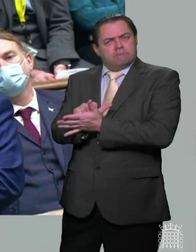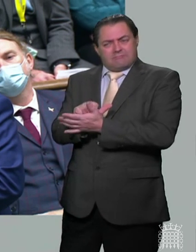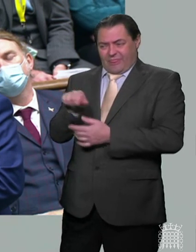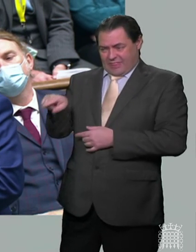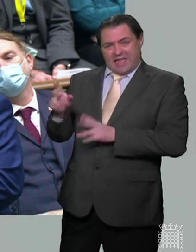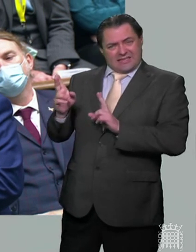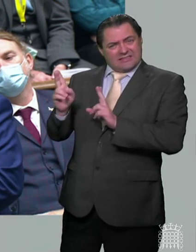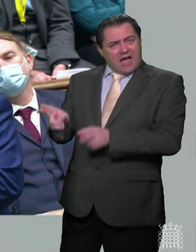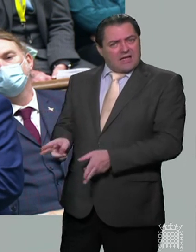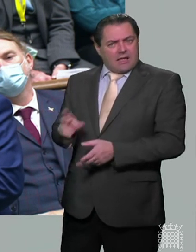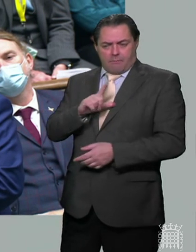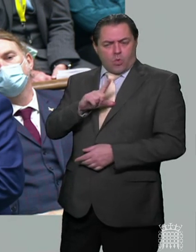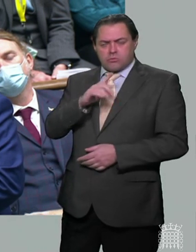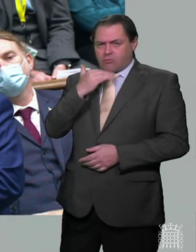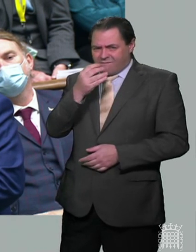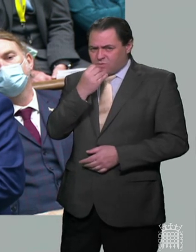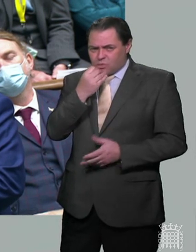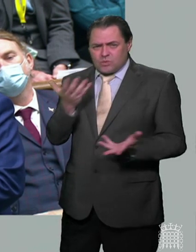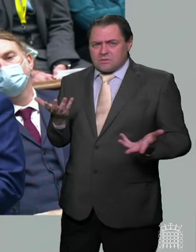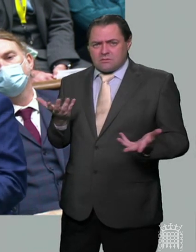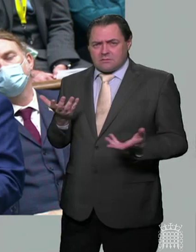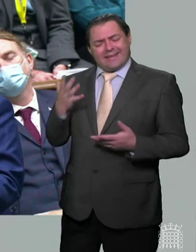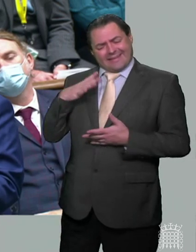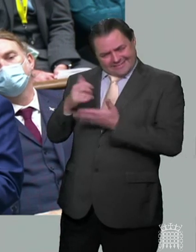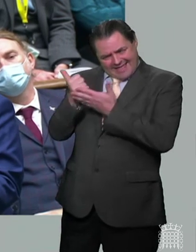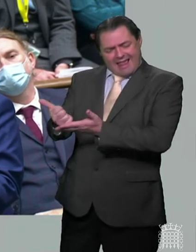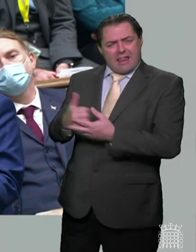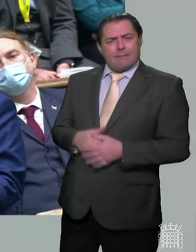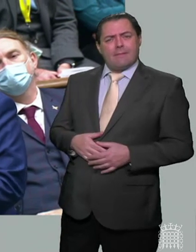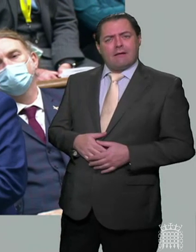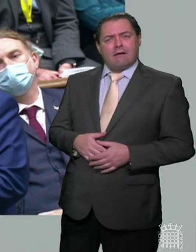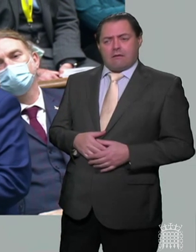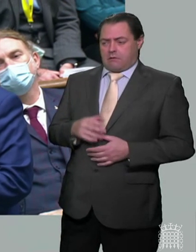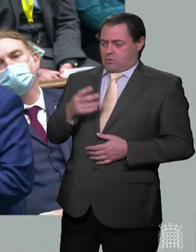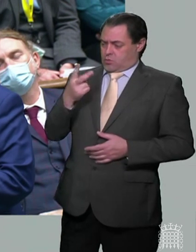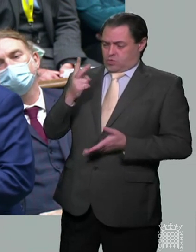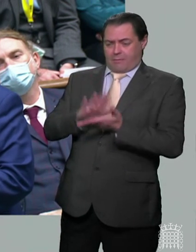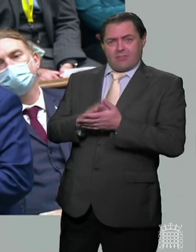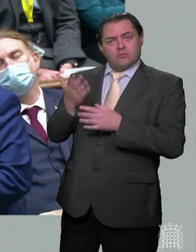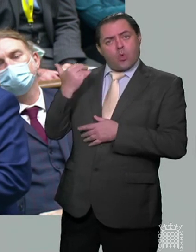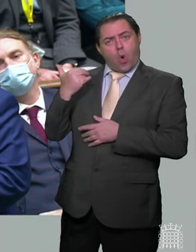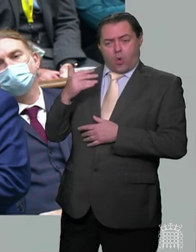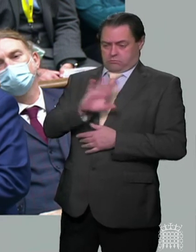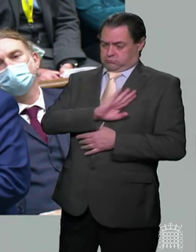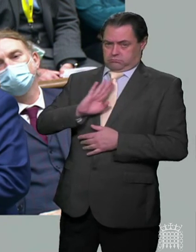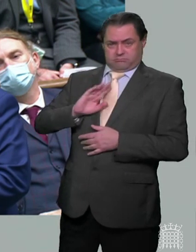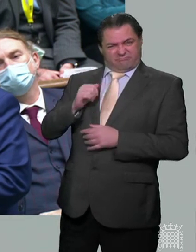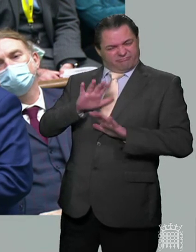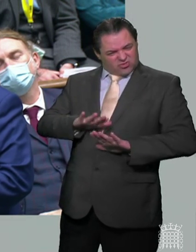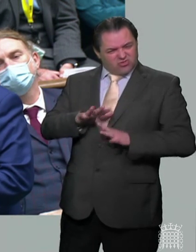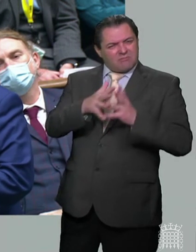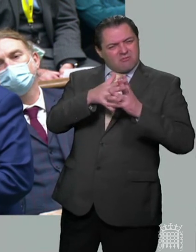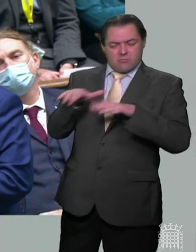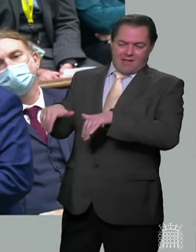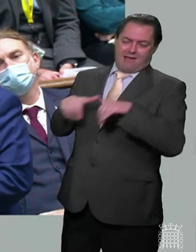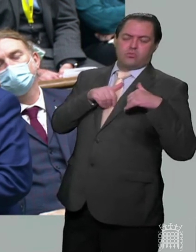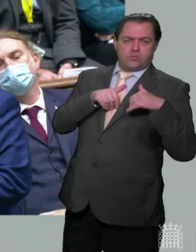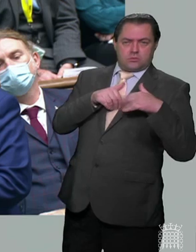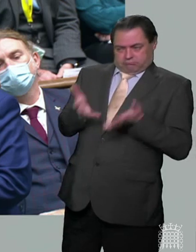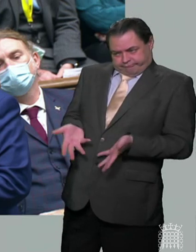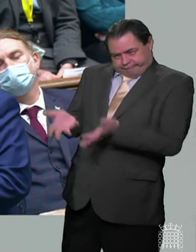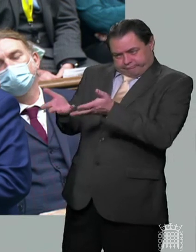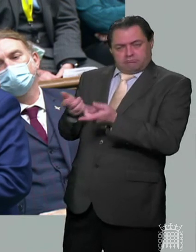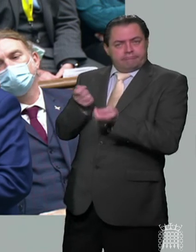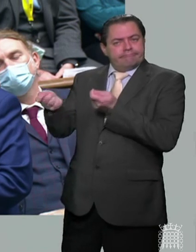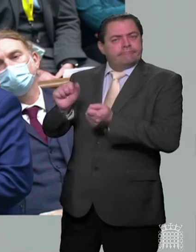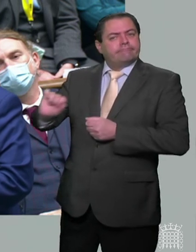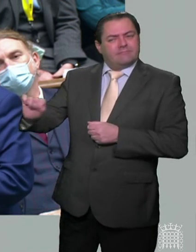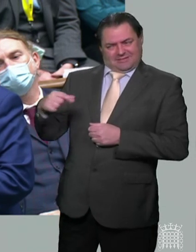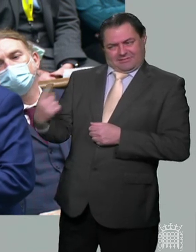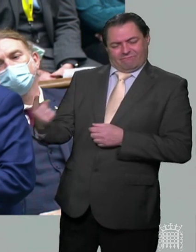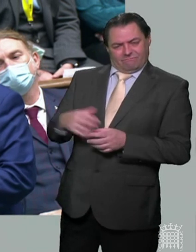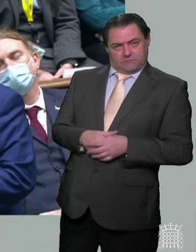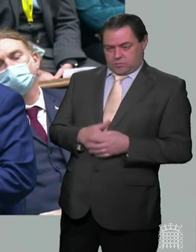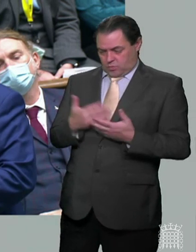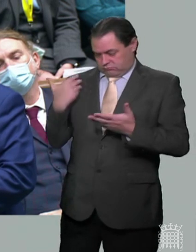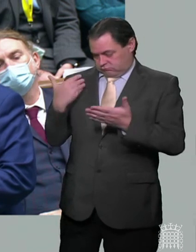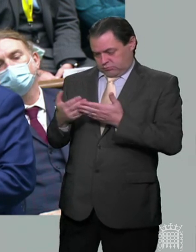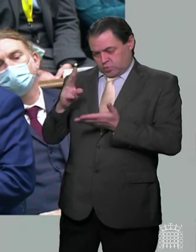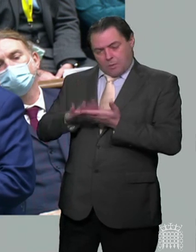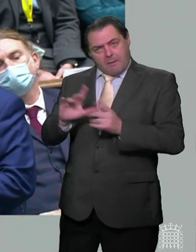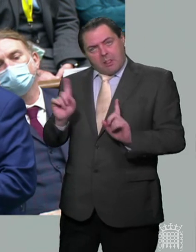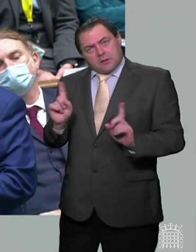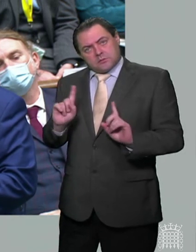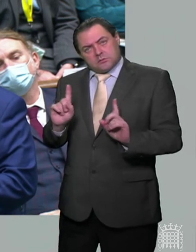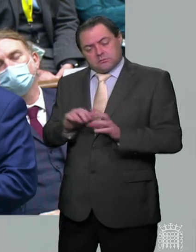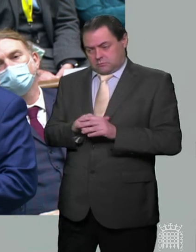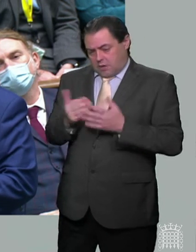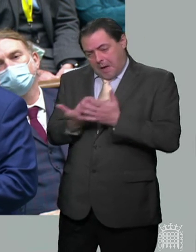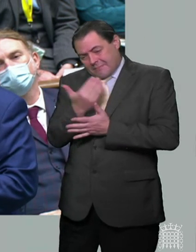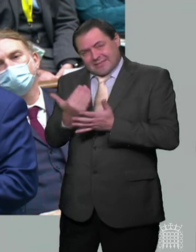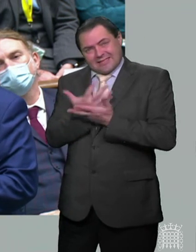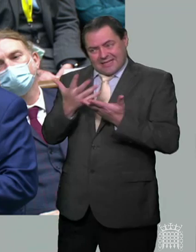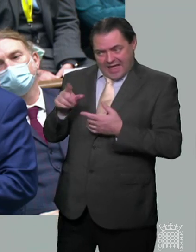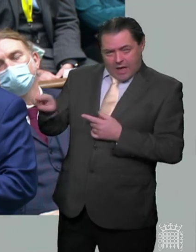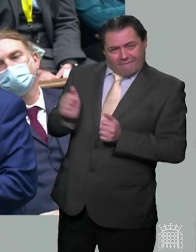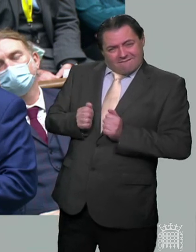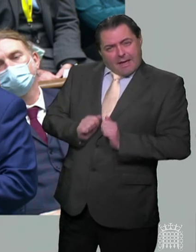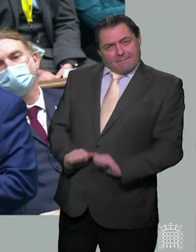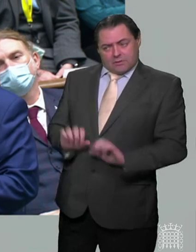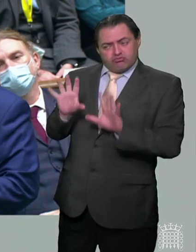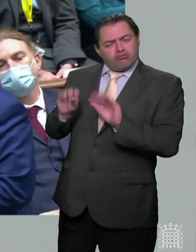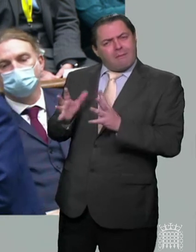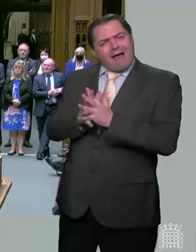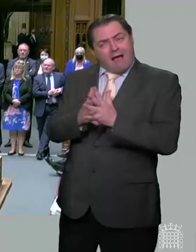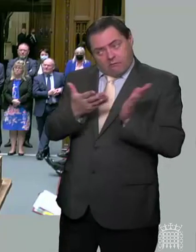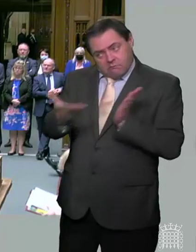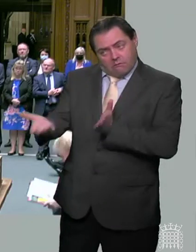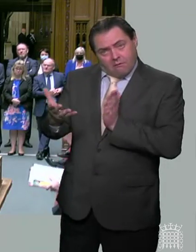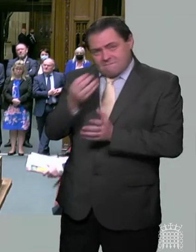They are dying, and they need our help. It has only been two months since the allied forces relinquished control of the country, so can the Prime Minister update us on what exactly his Government are doing to end the famine in Afghanistan?